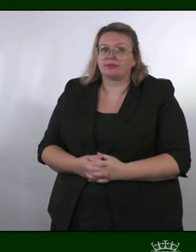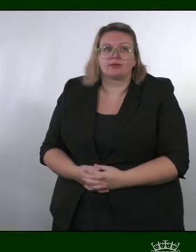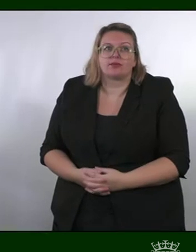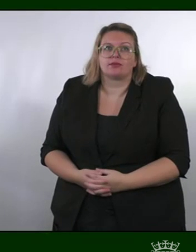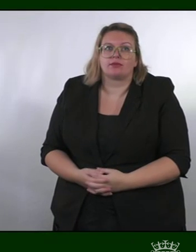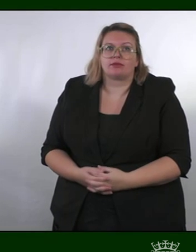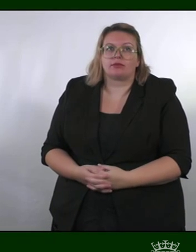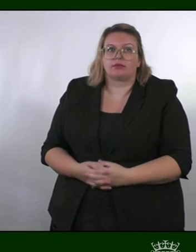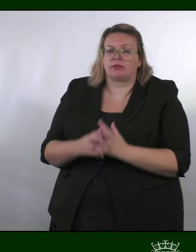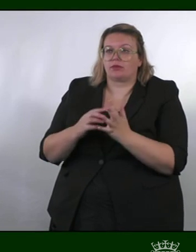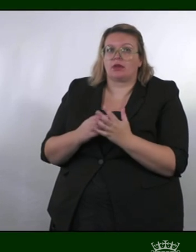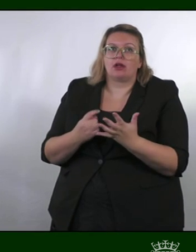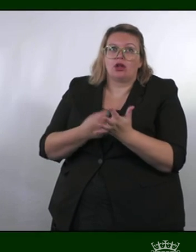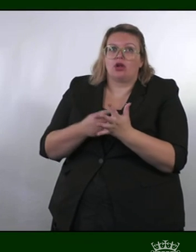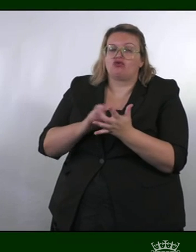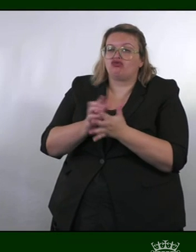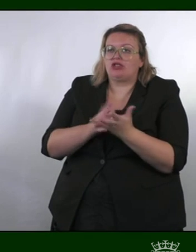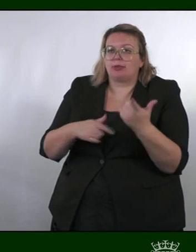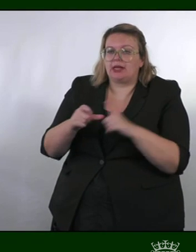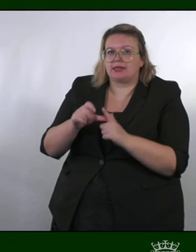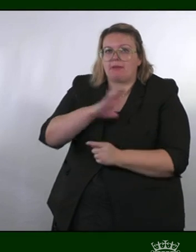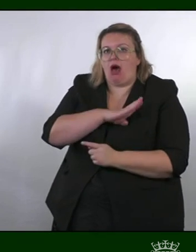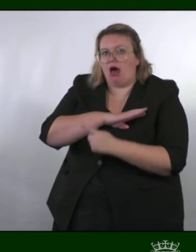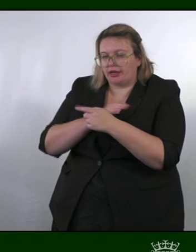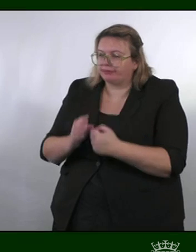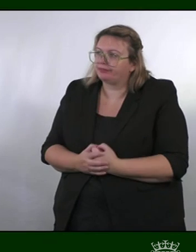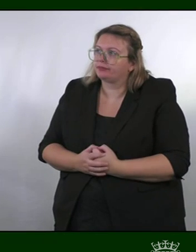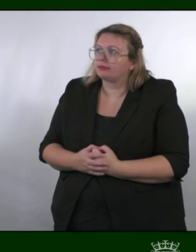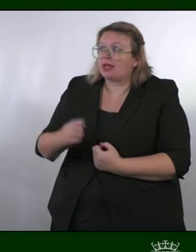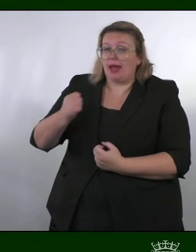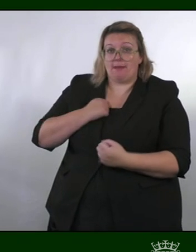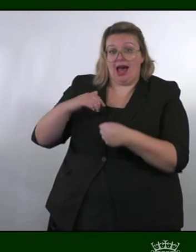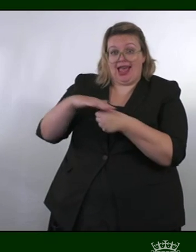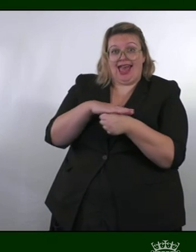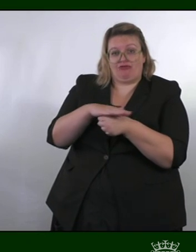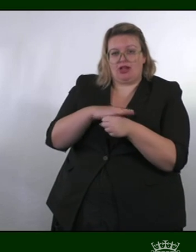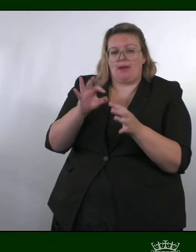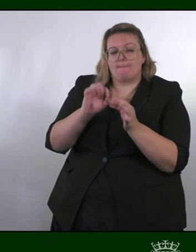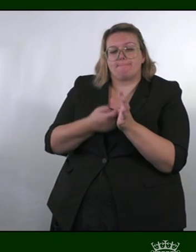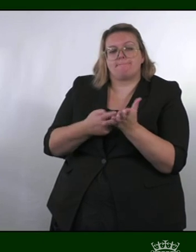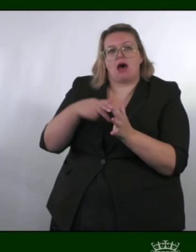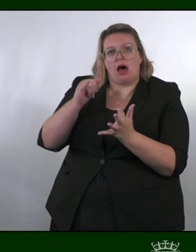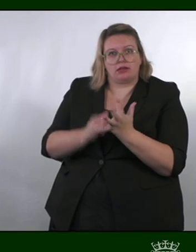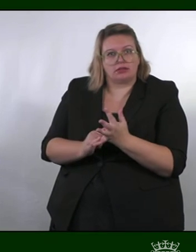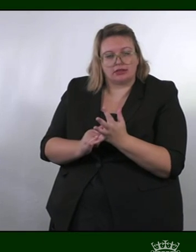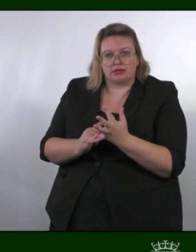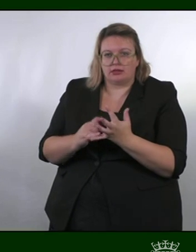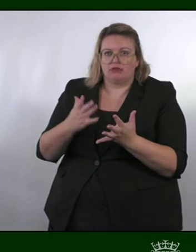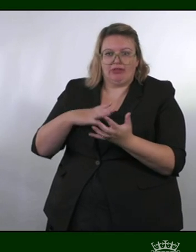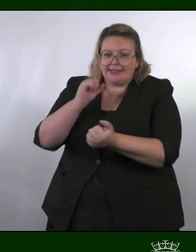The people of Barnes in my constituency have been cut off from public transport routes for some months now by the closure of Hammersmith bridge.